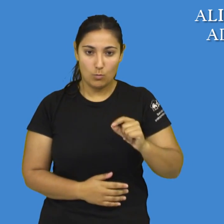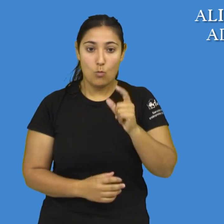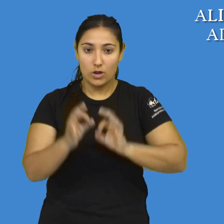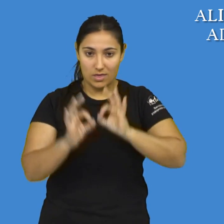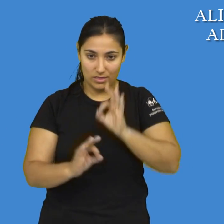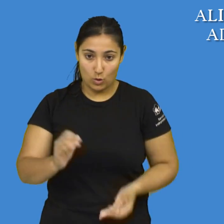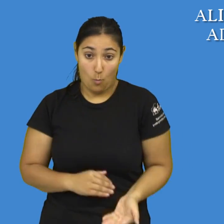porcentaje